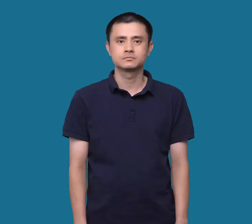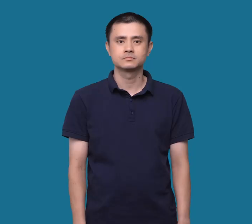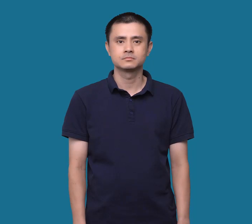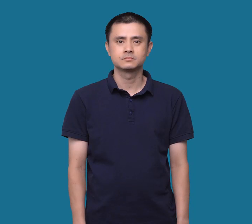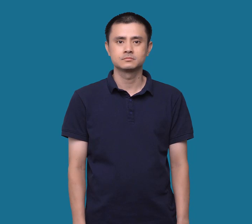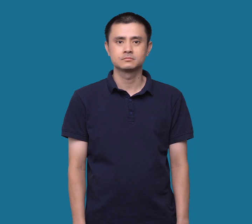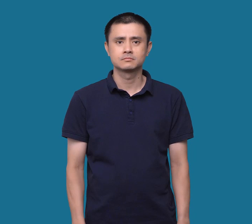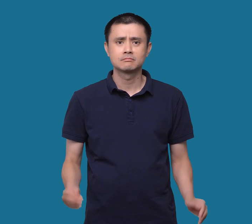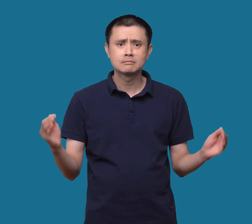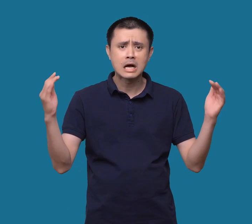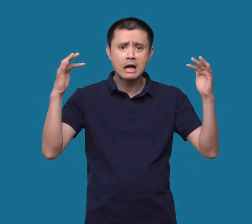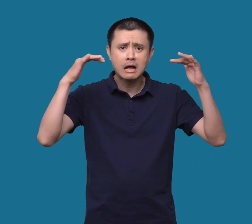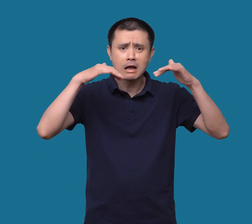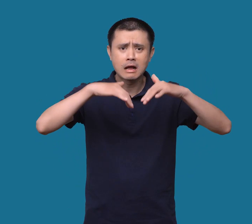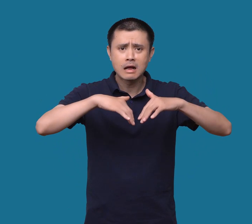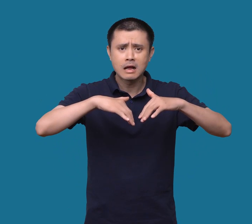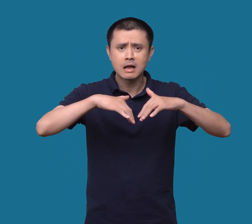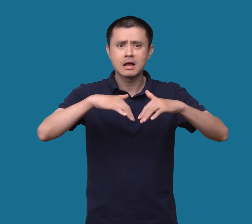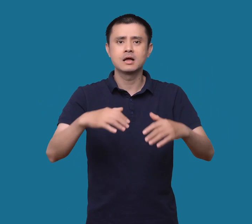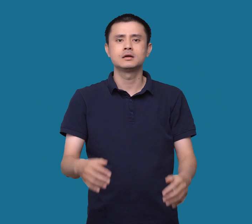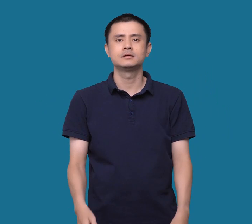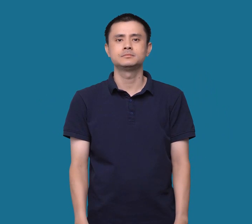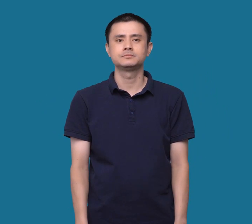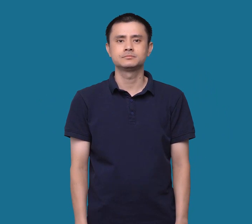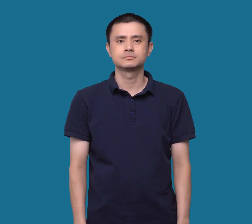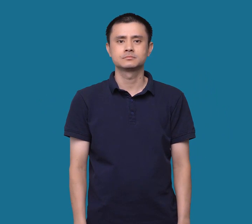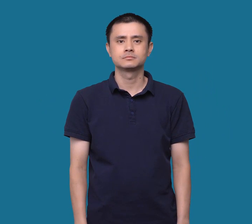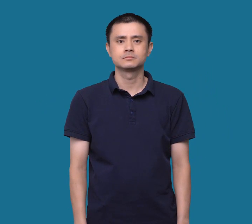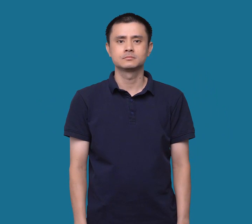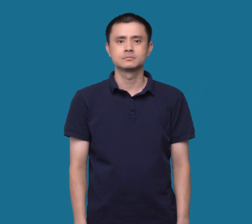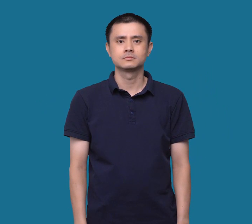tụ tập